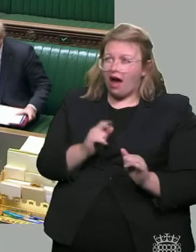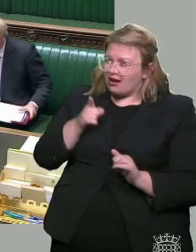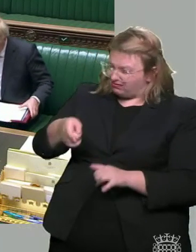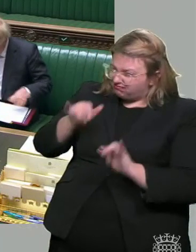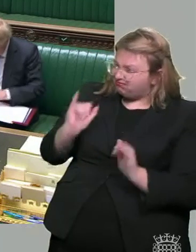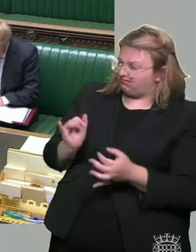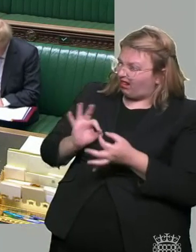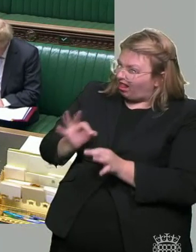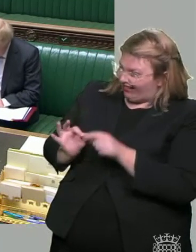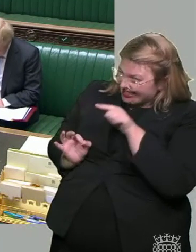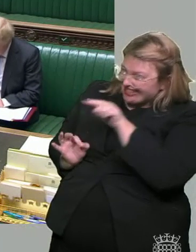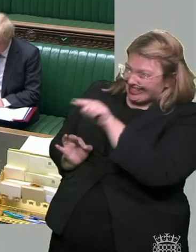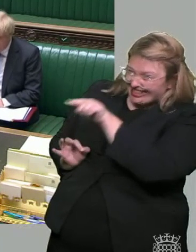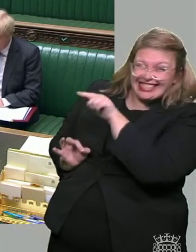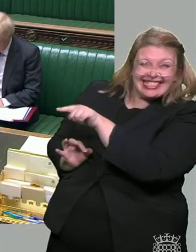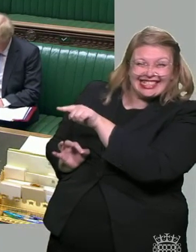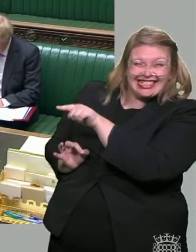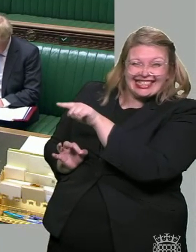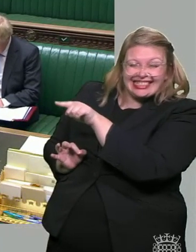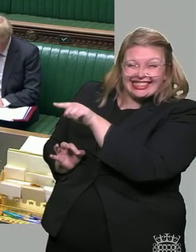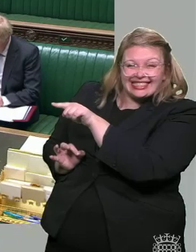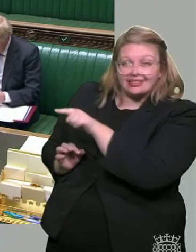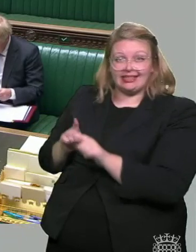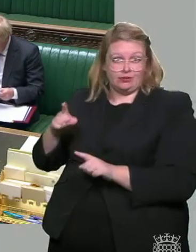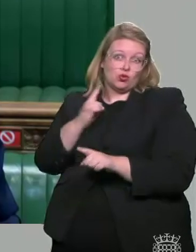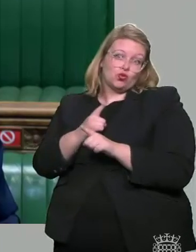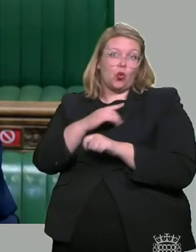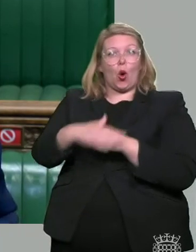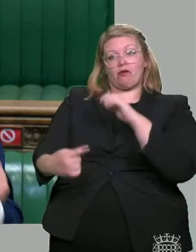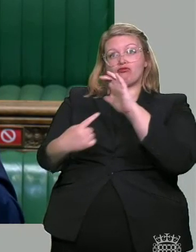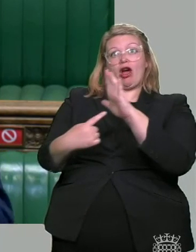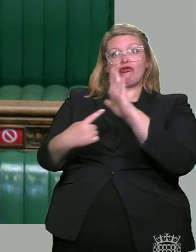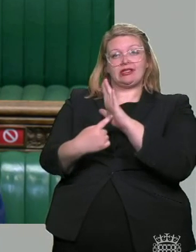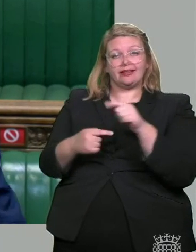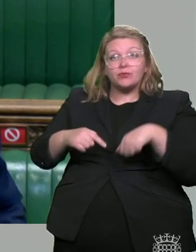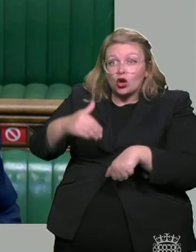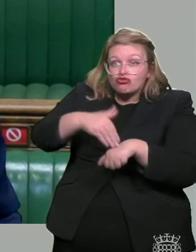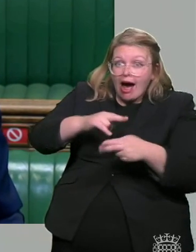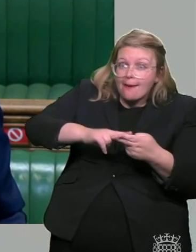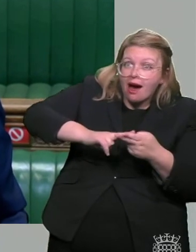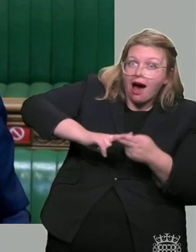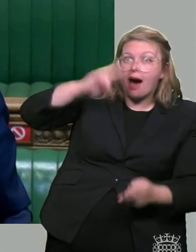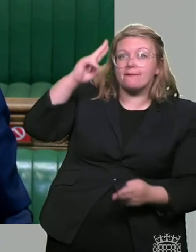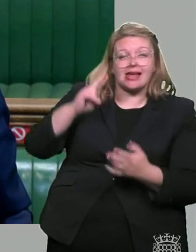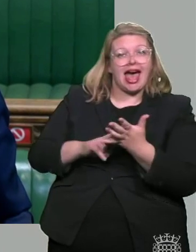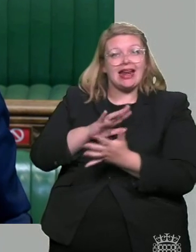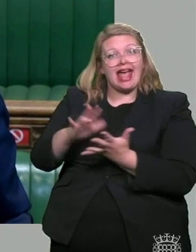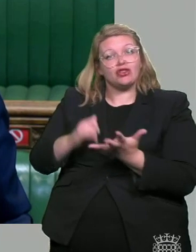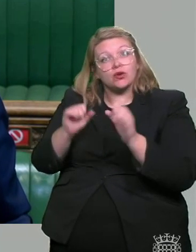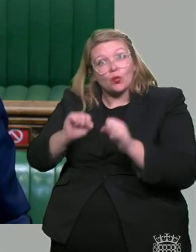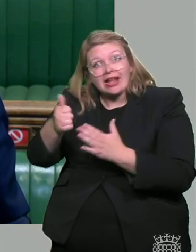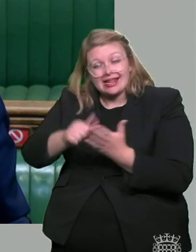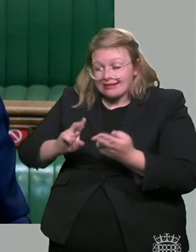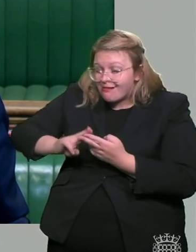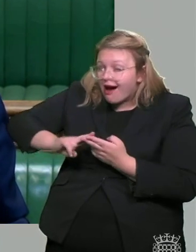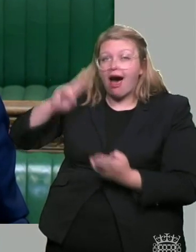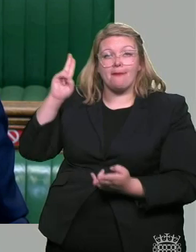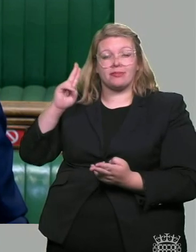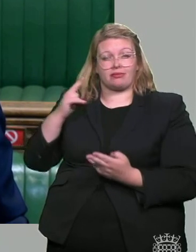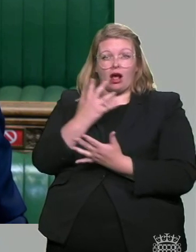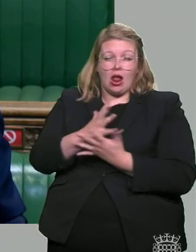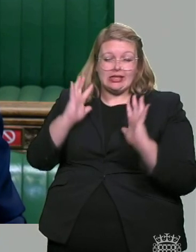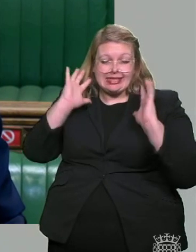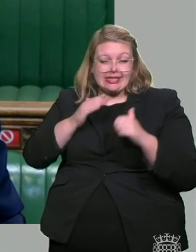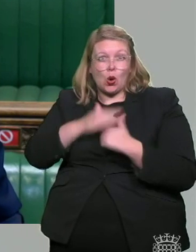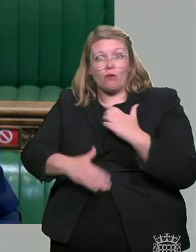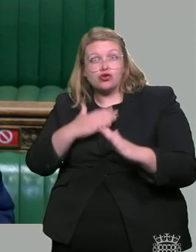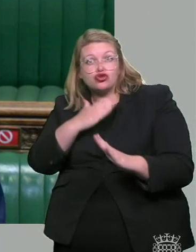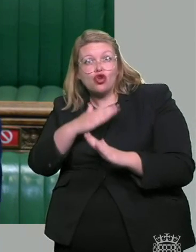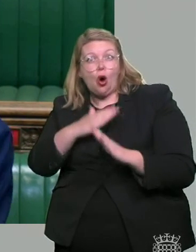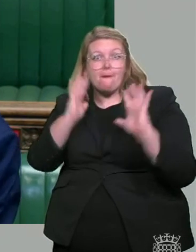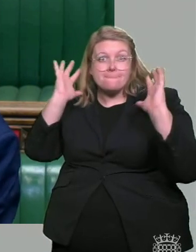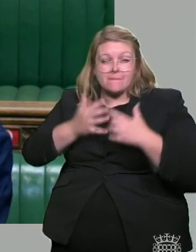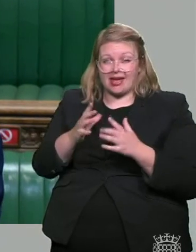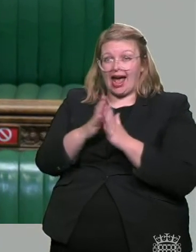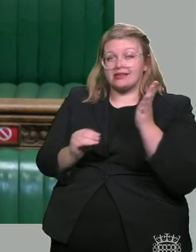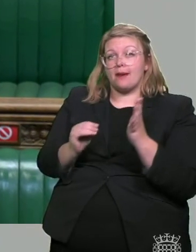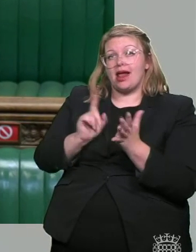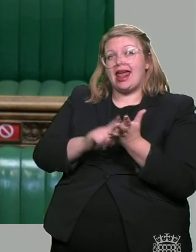Meanwhile—the Prime Minister talks about priorities—crime is going up, NHS waiting lists are at record levels and millions of people are worried about their jobs, including at Liberty Steel.